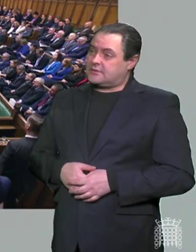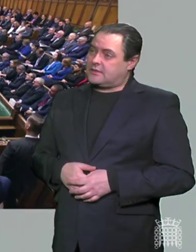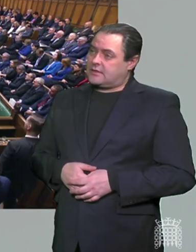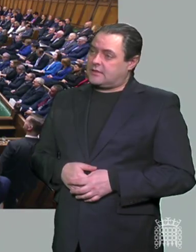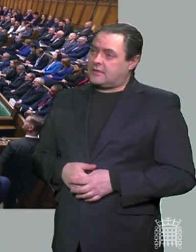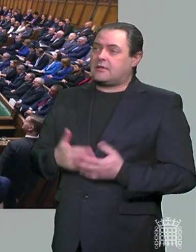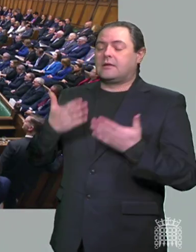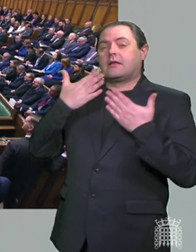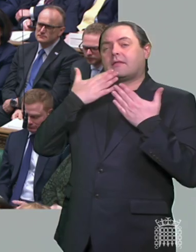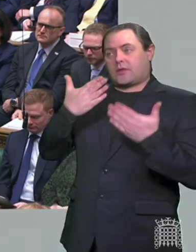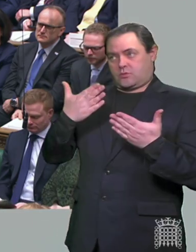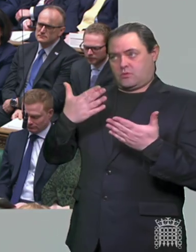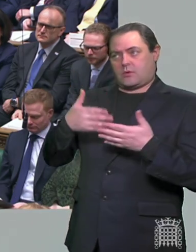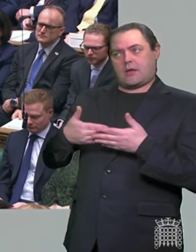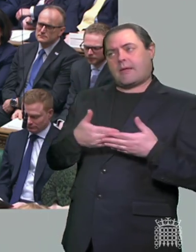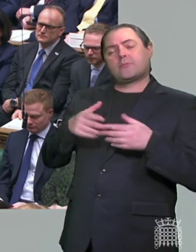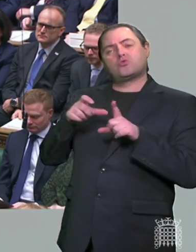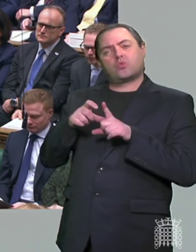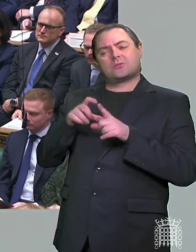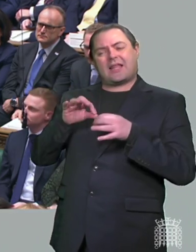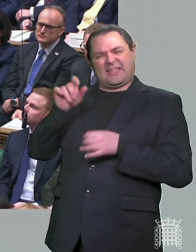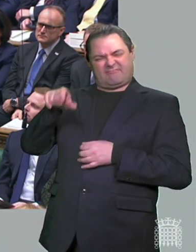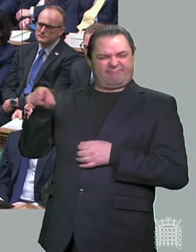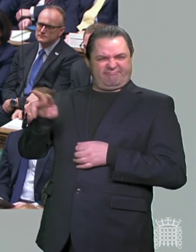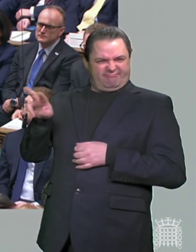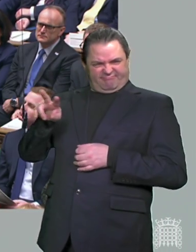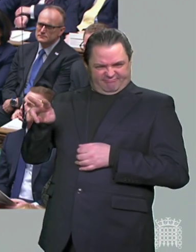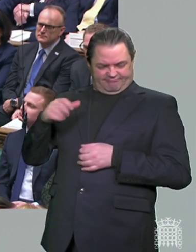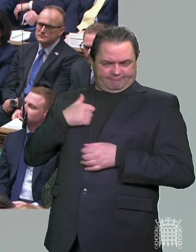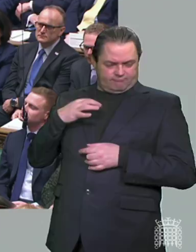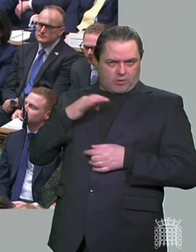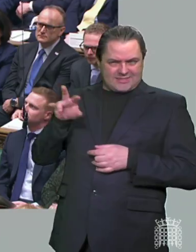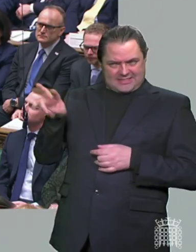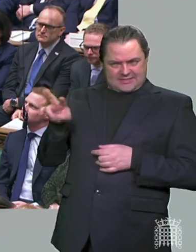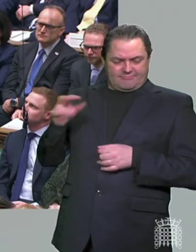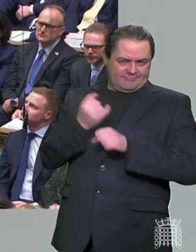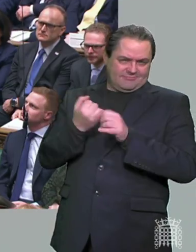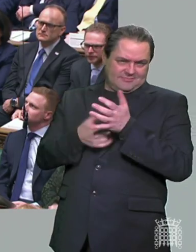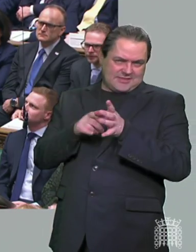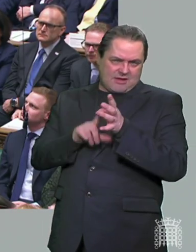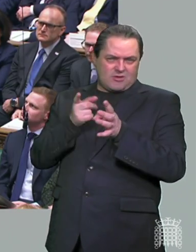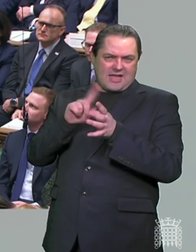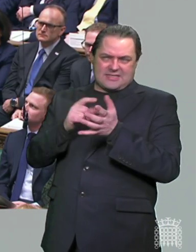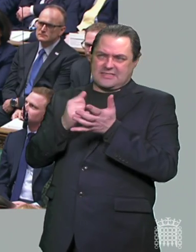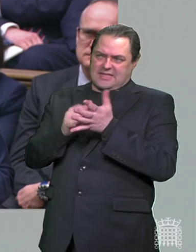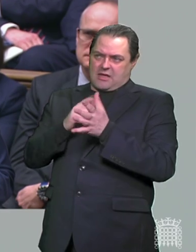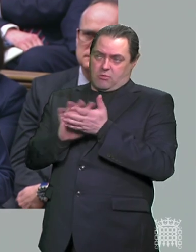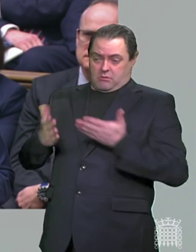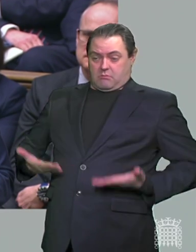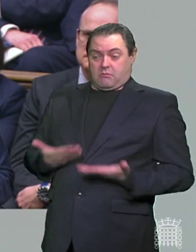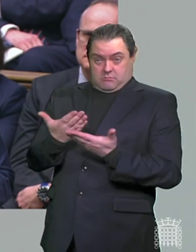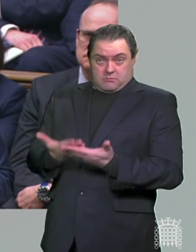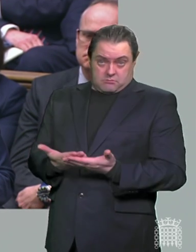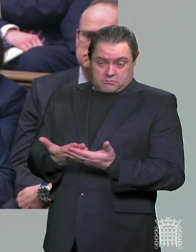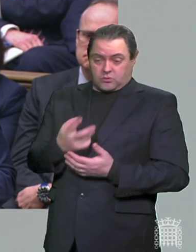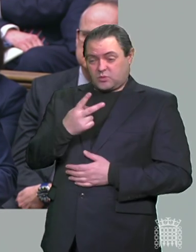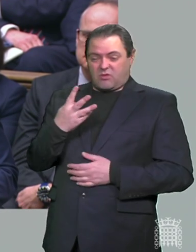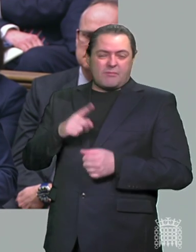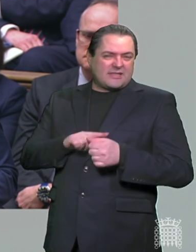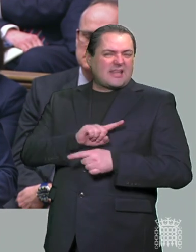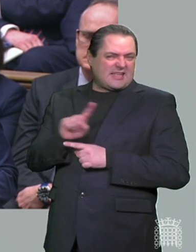The baby daughter of my constituents Gary and Sarah Andrews, Wynter died just 23 minutes after she was born.